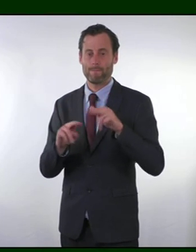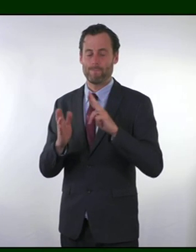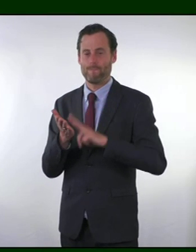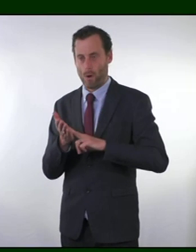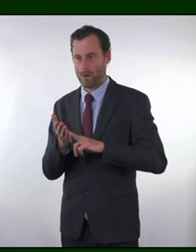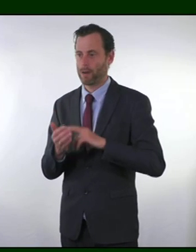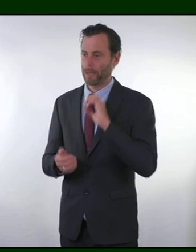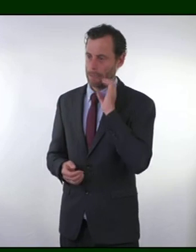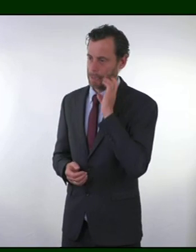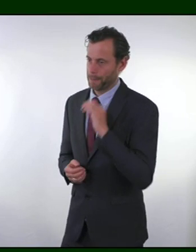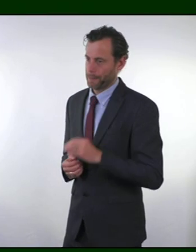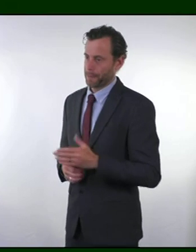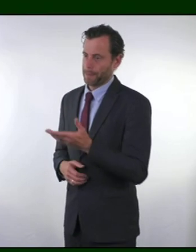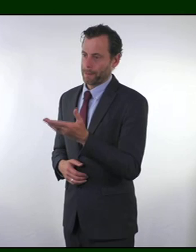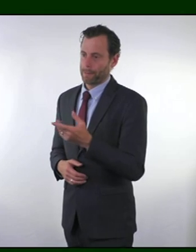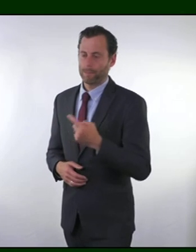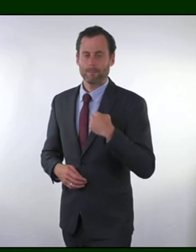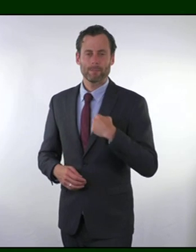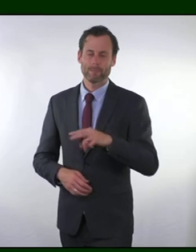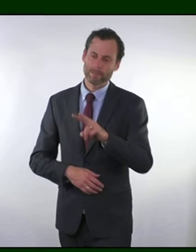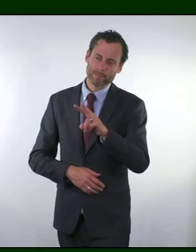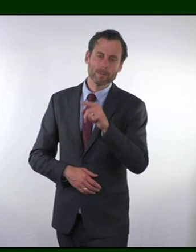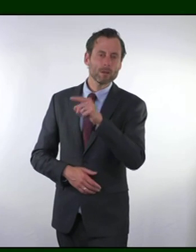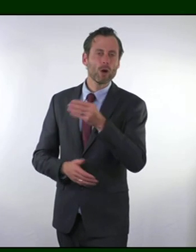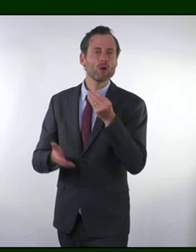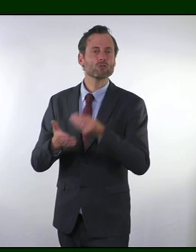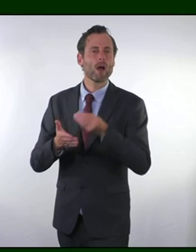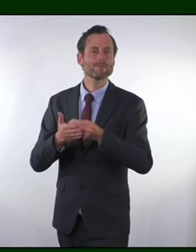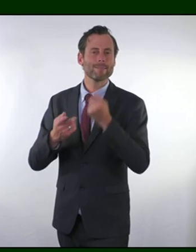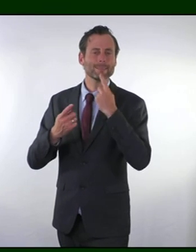I am over the moon with the Chancellor’s statement.